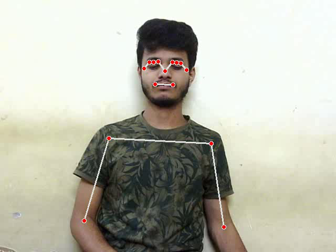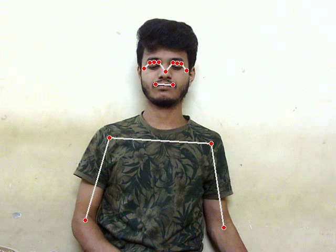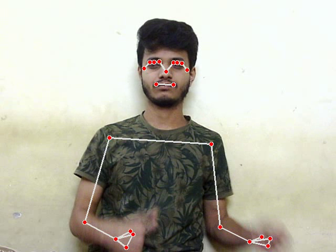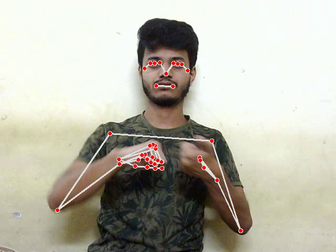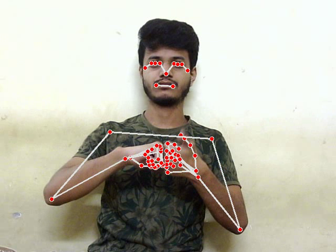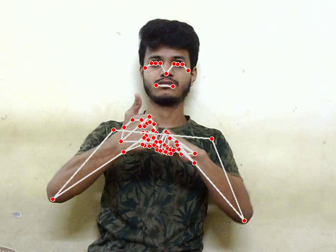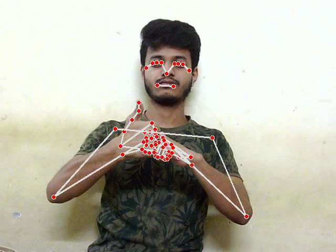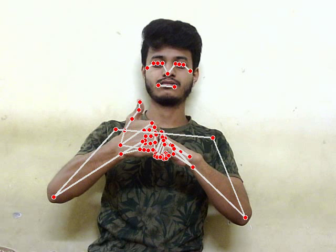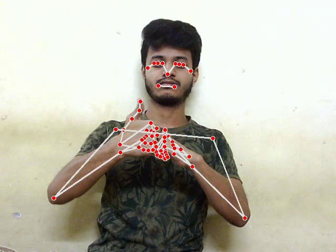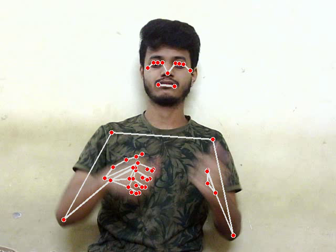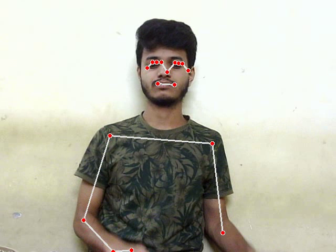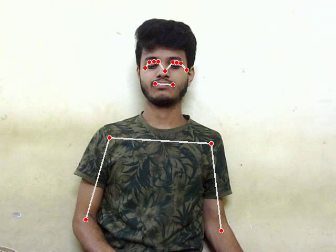how